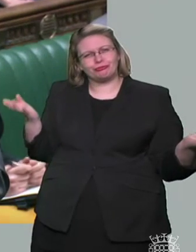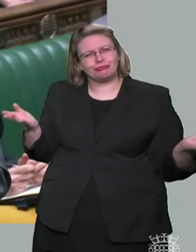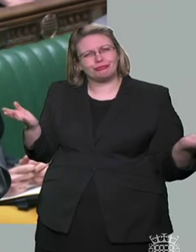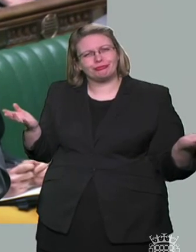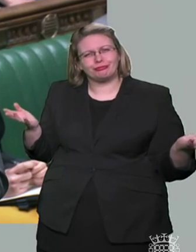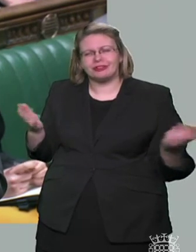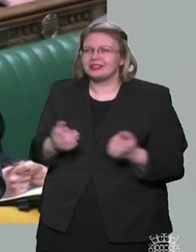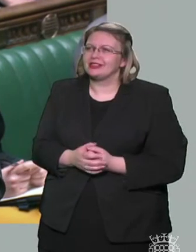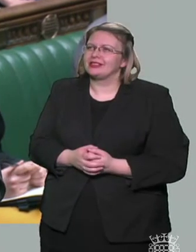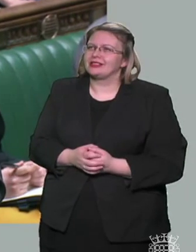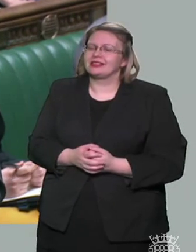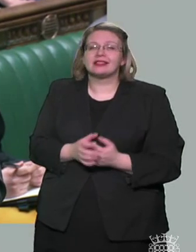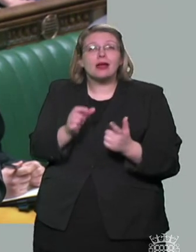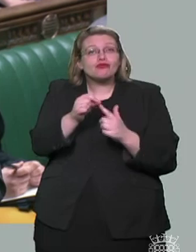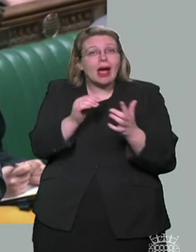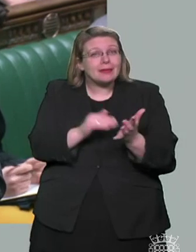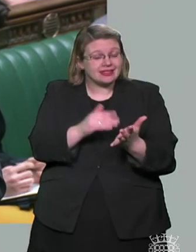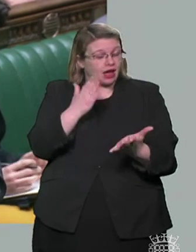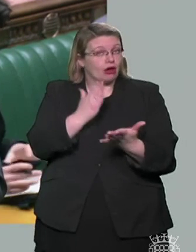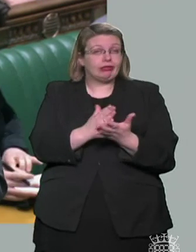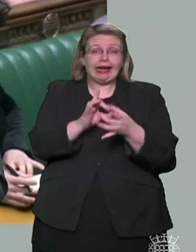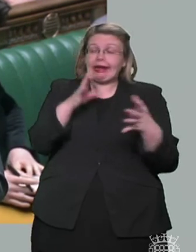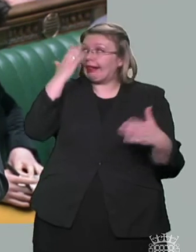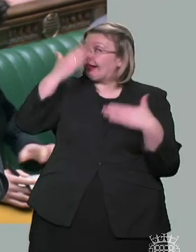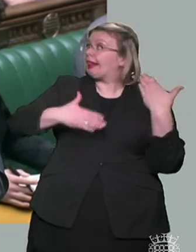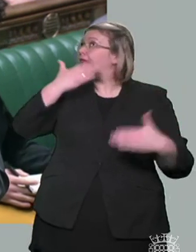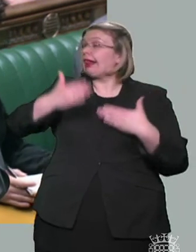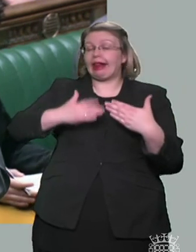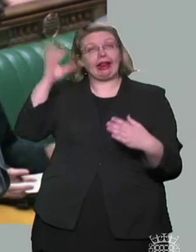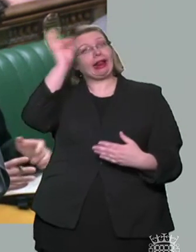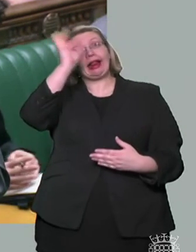The Prime Minister is dangerously out of touch.